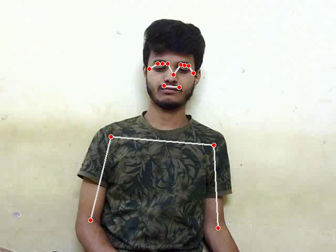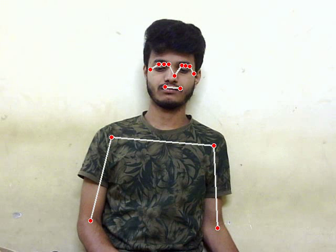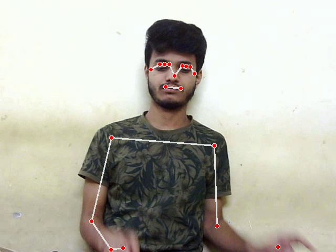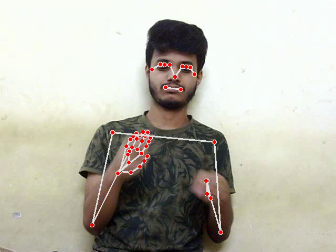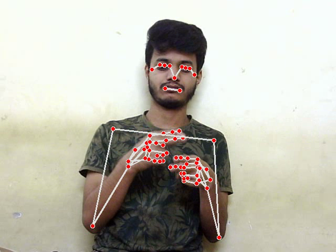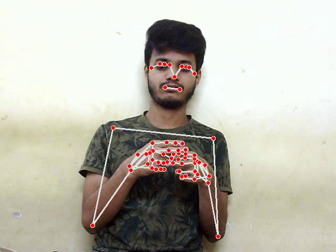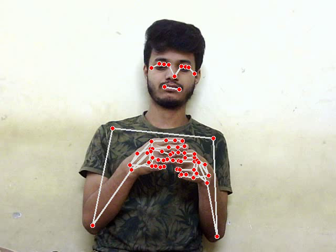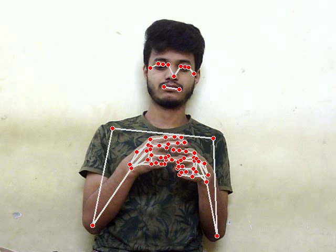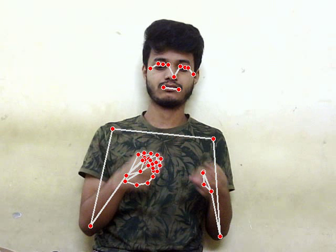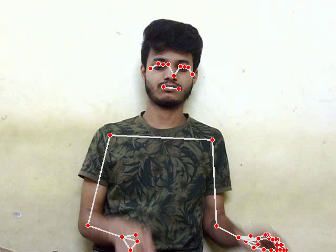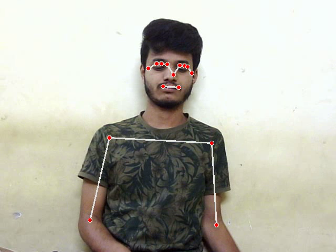name